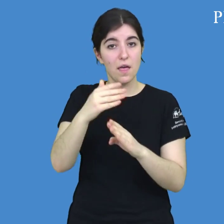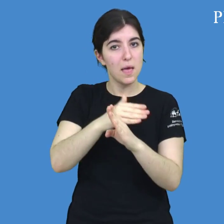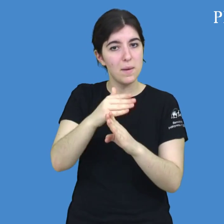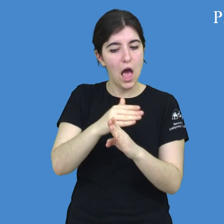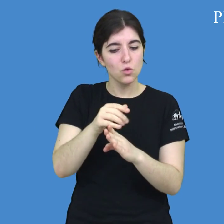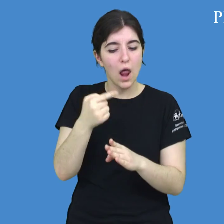nivel